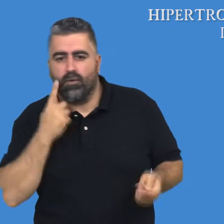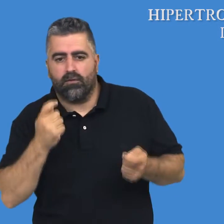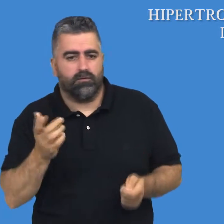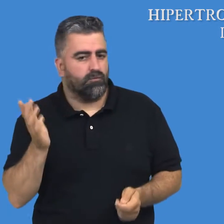control